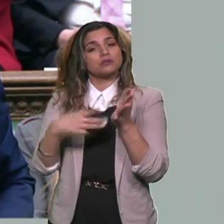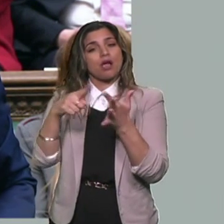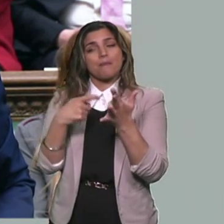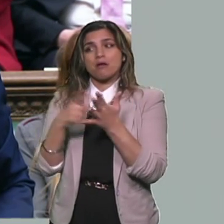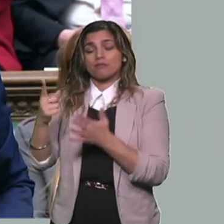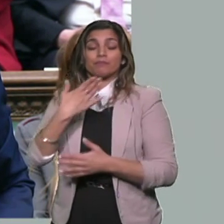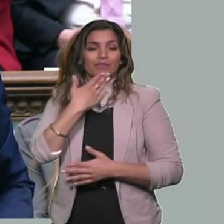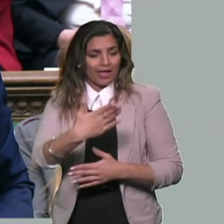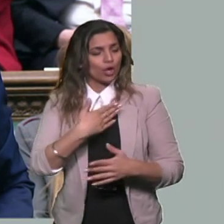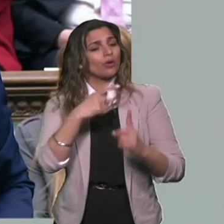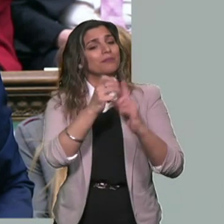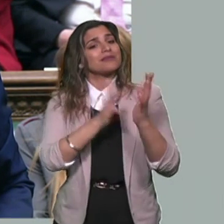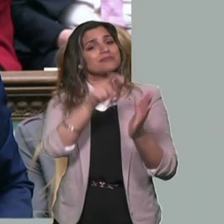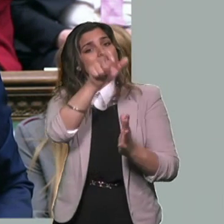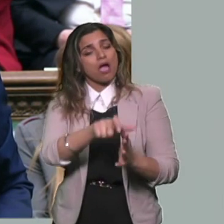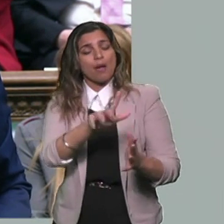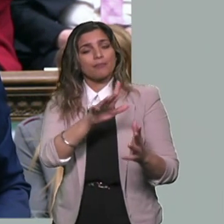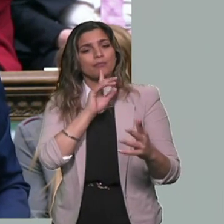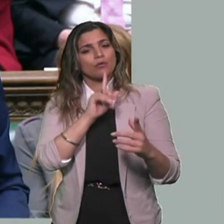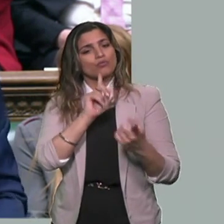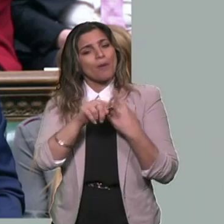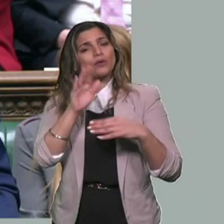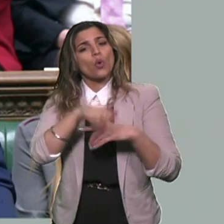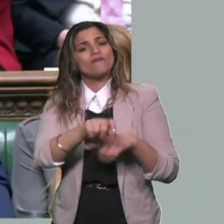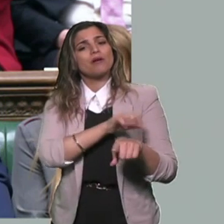I join the Prime Minister in his comments in relation to Bloody Sunday.